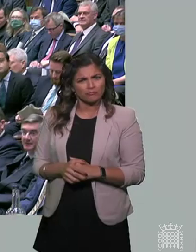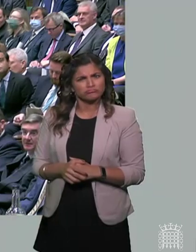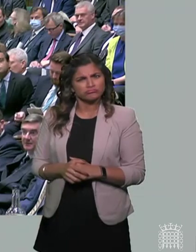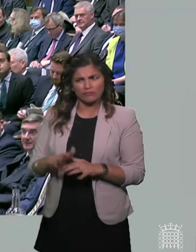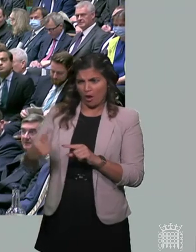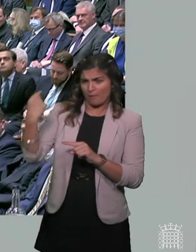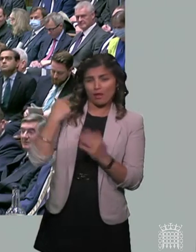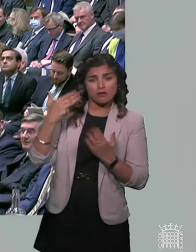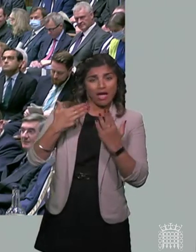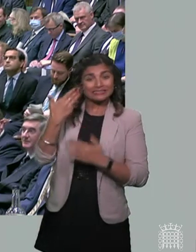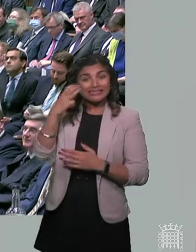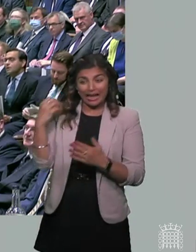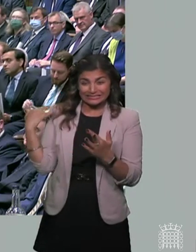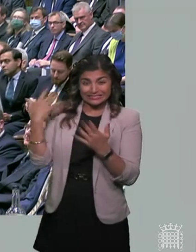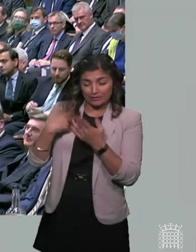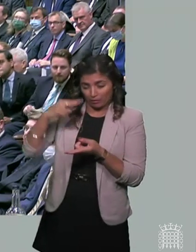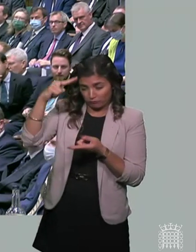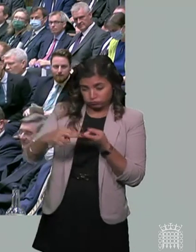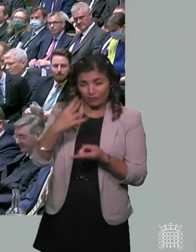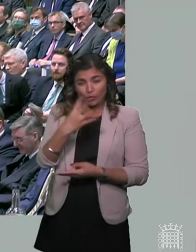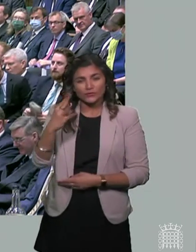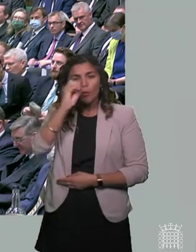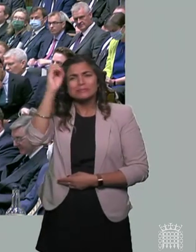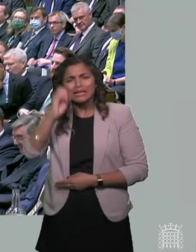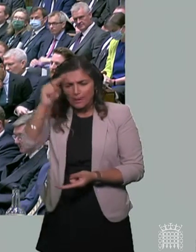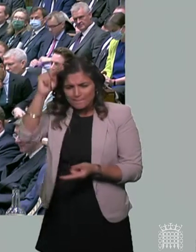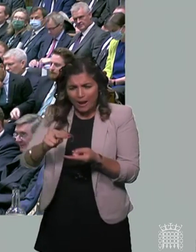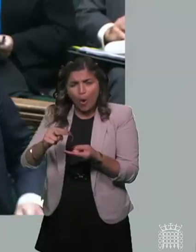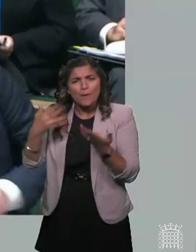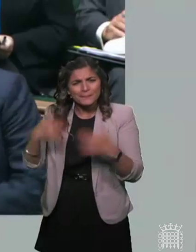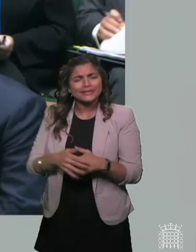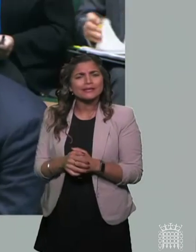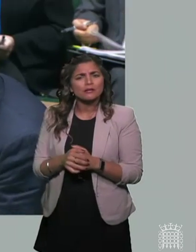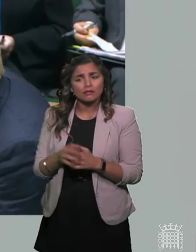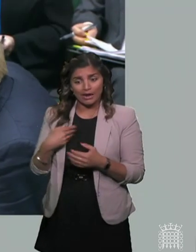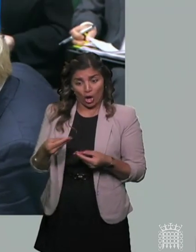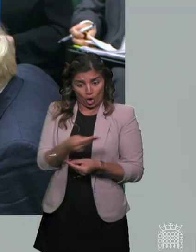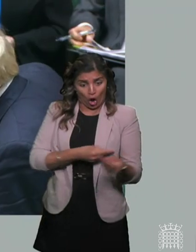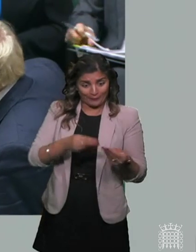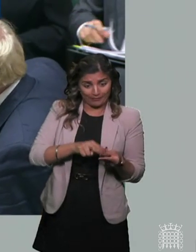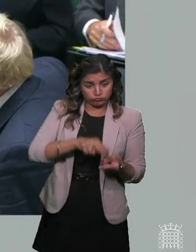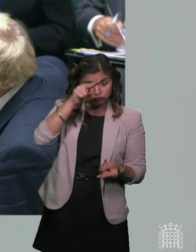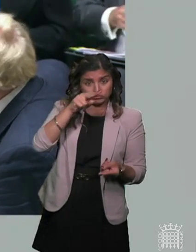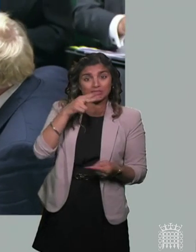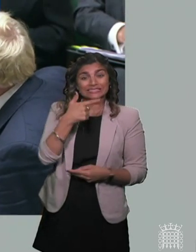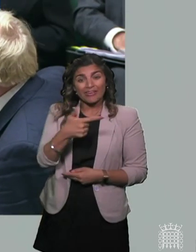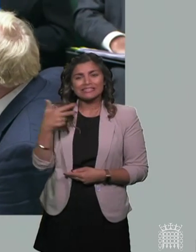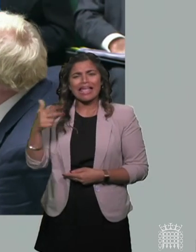Since 1990, we have cut CO2 by 44% and the economy has grown by 78%.